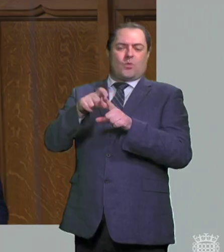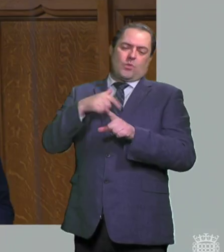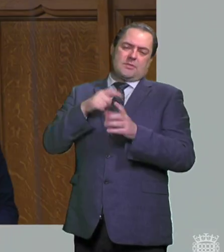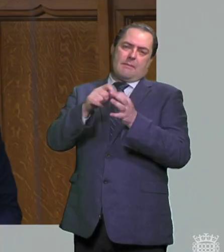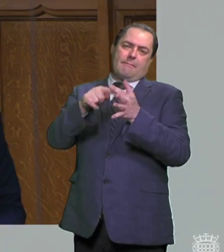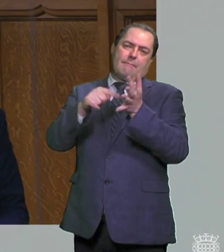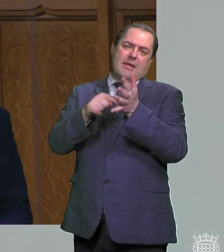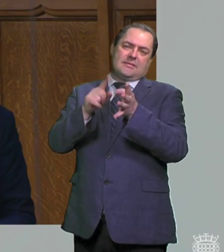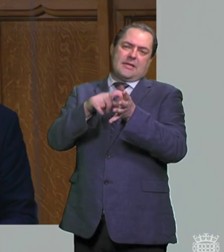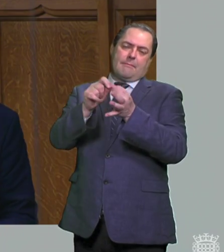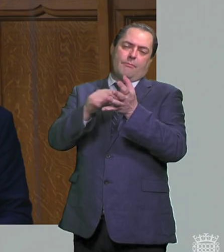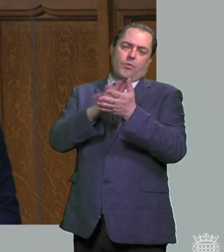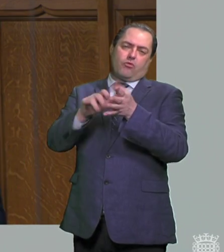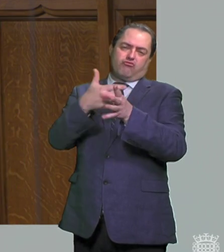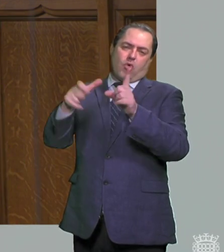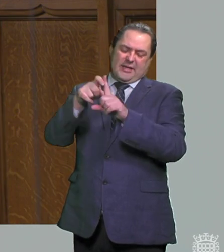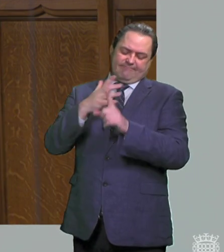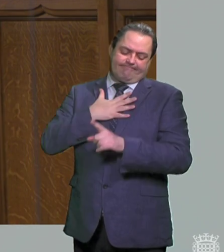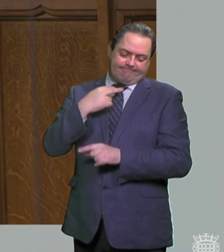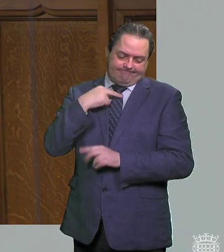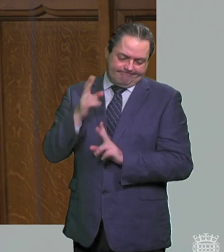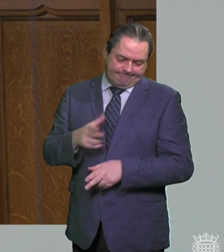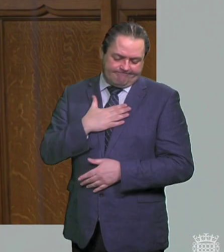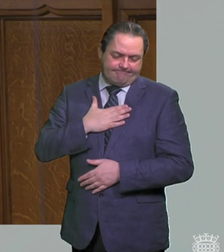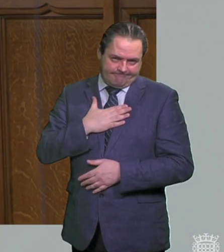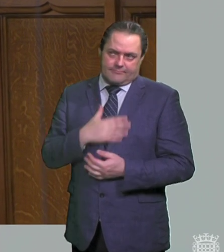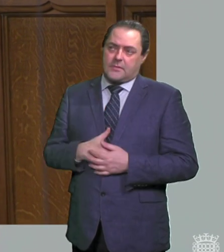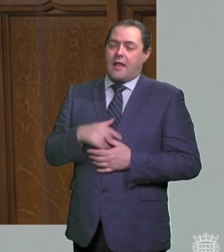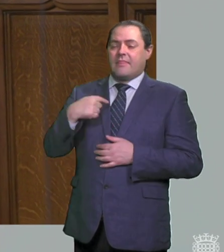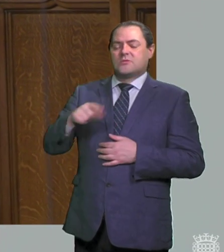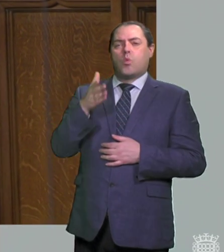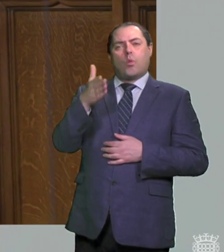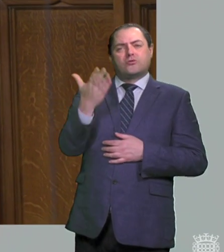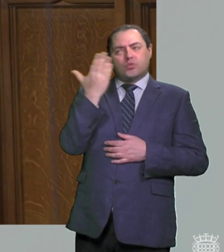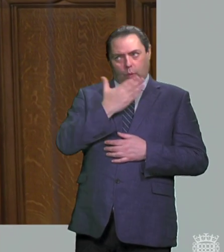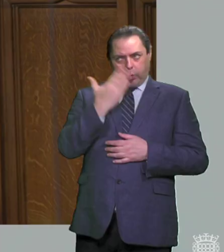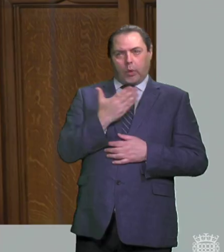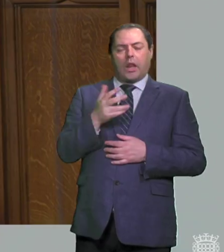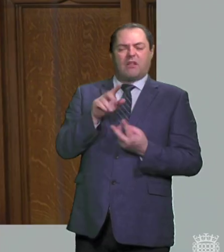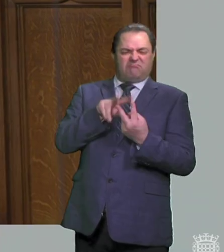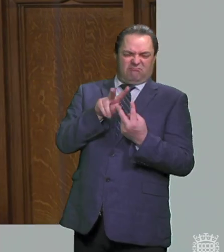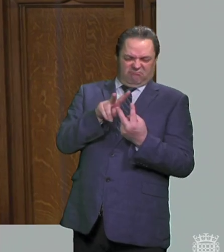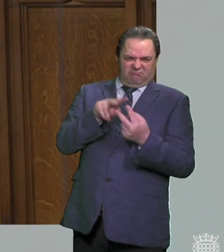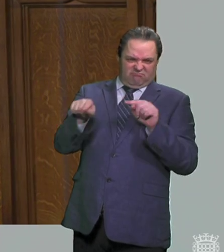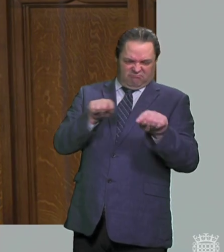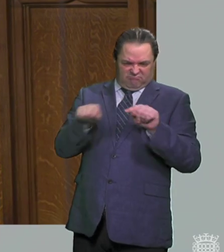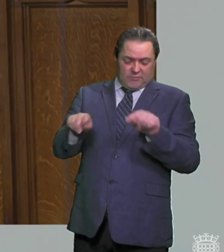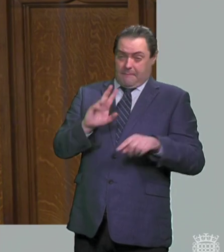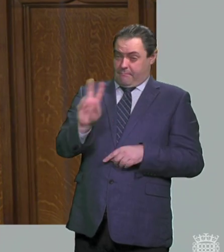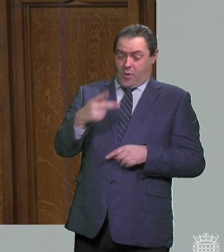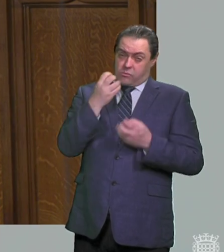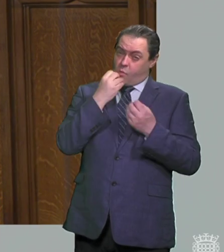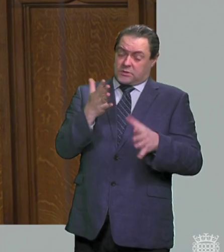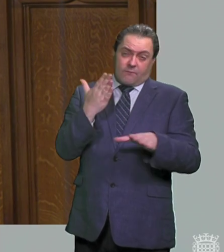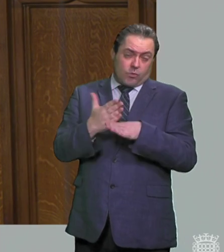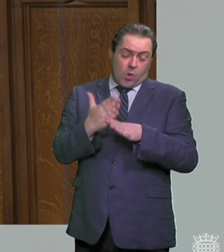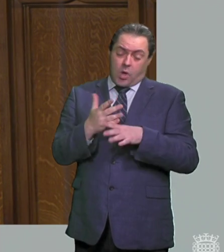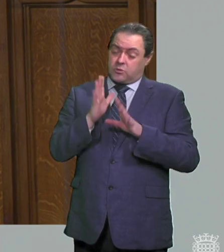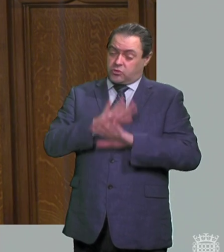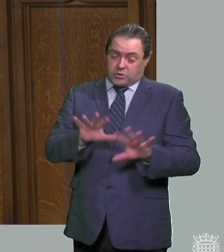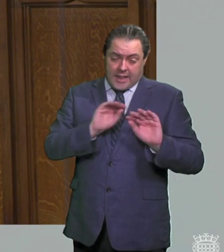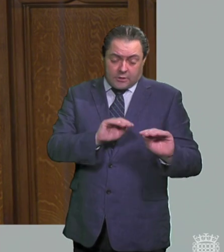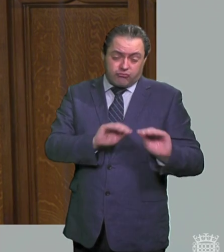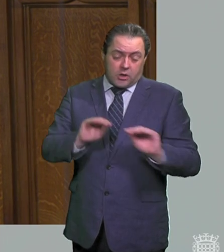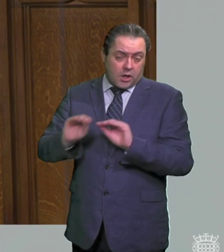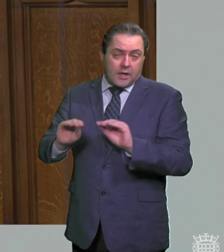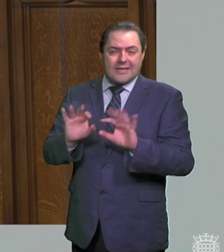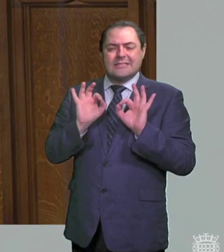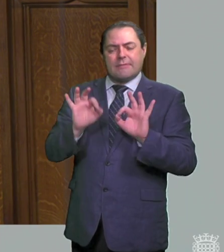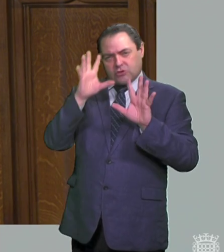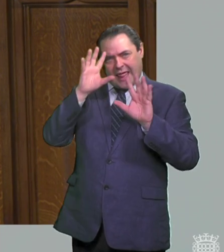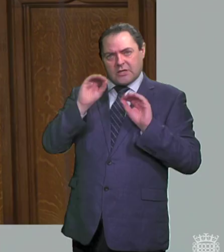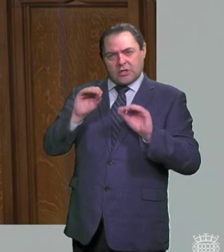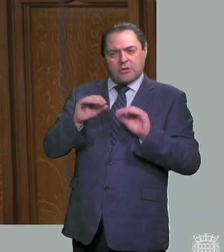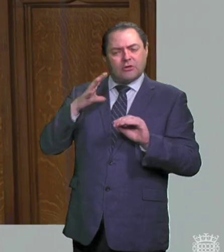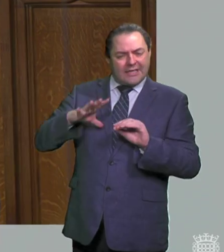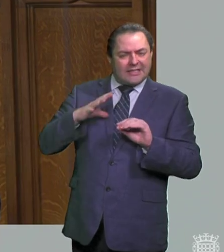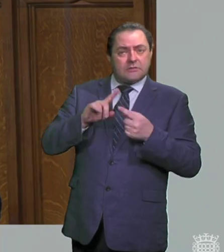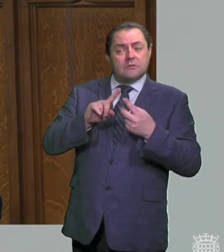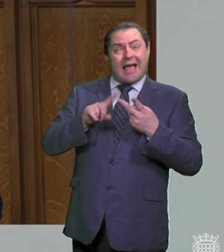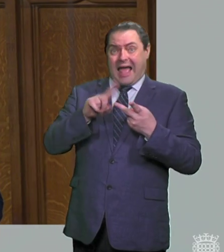She will be sorely missed.This week, I visited Ravenshall School in Dewsbury and Hollybank School in Mirfield, which both do amazing work teaching children with special educational needs and disabilities.